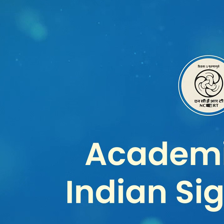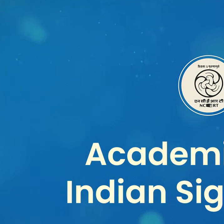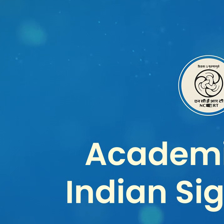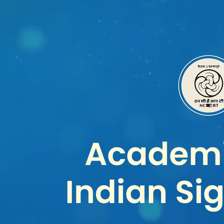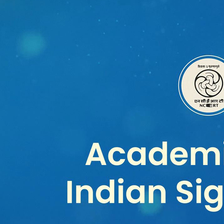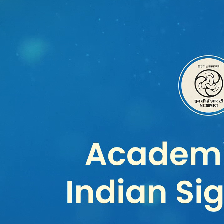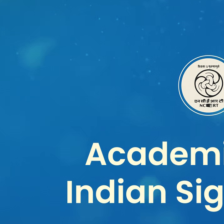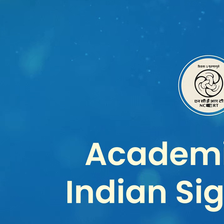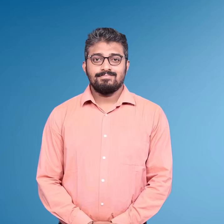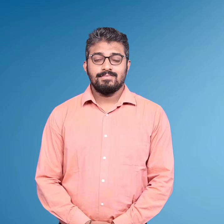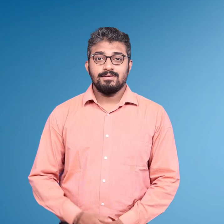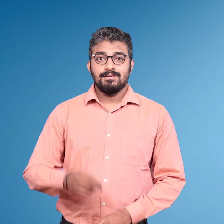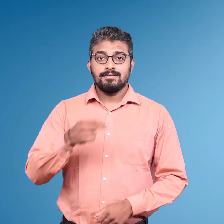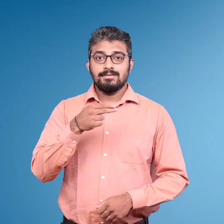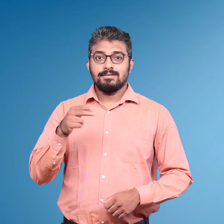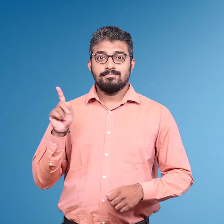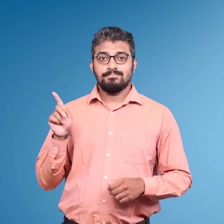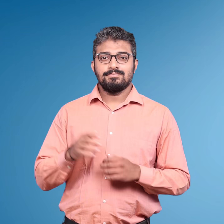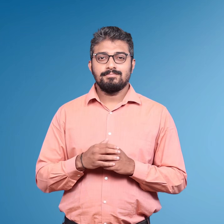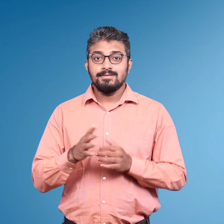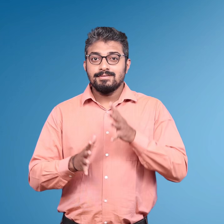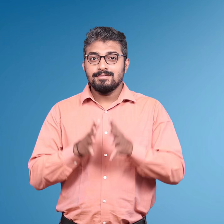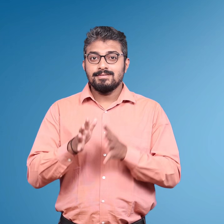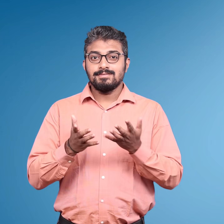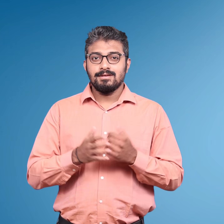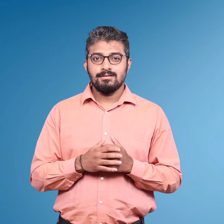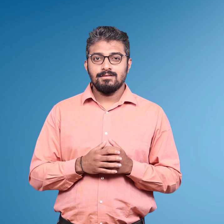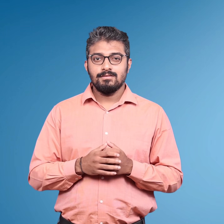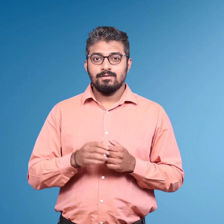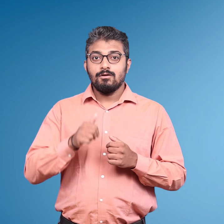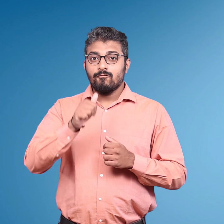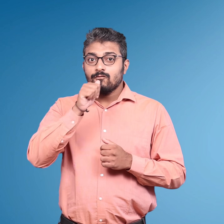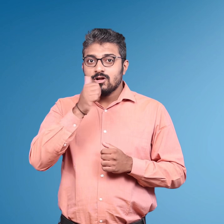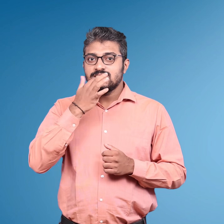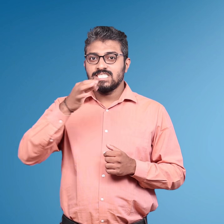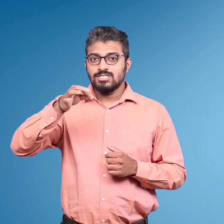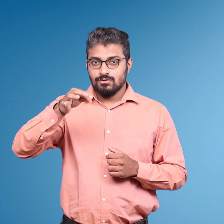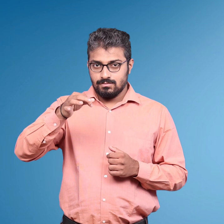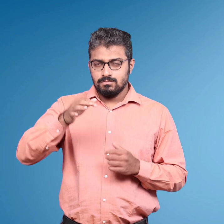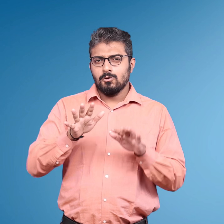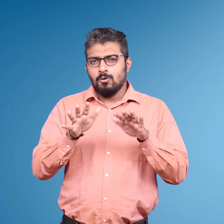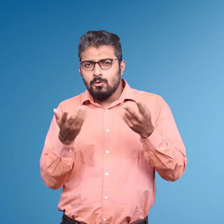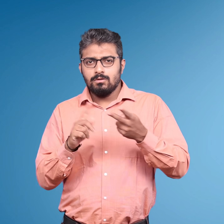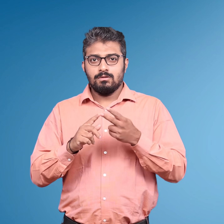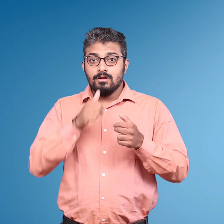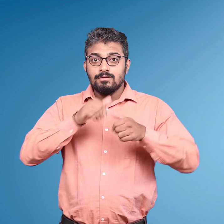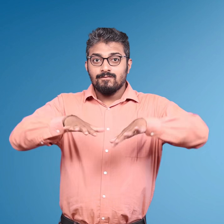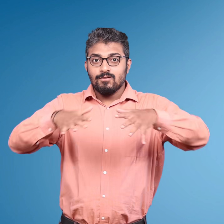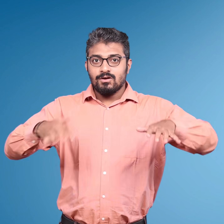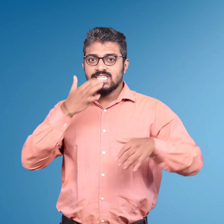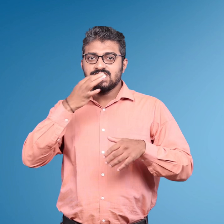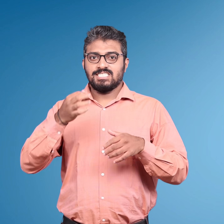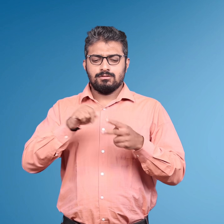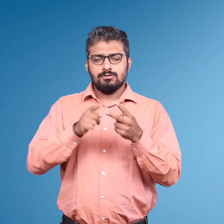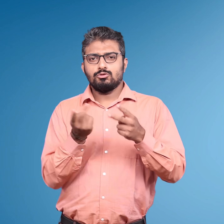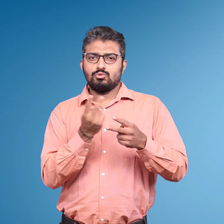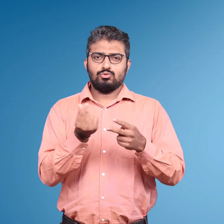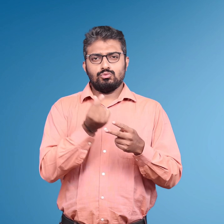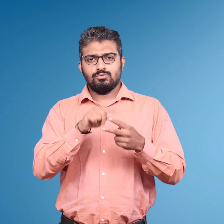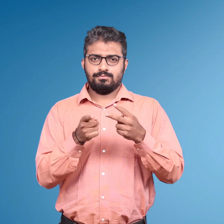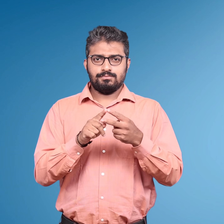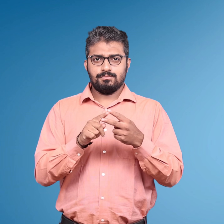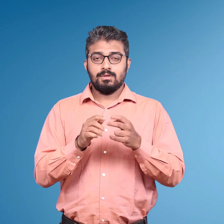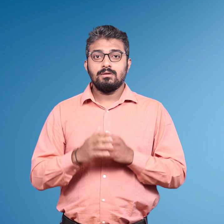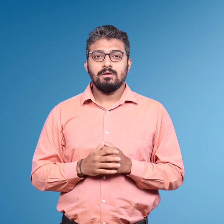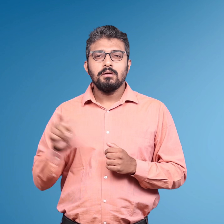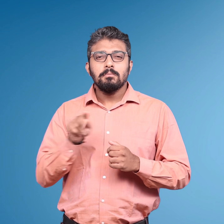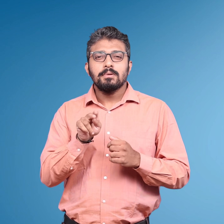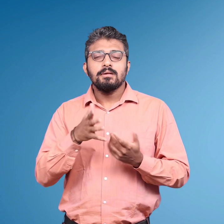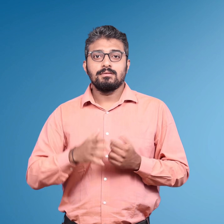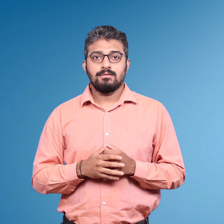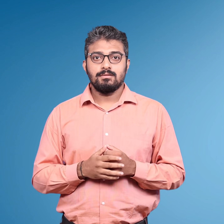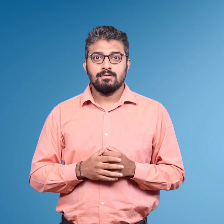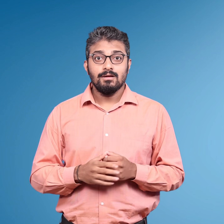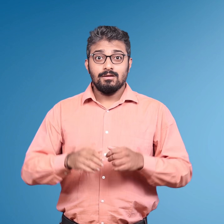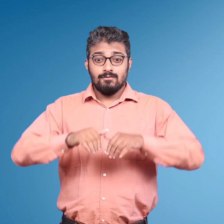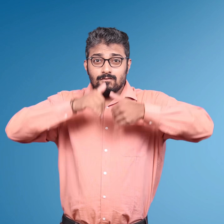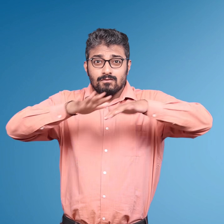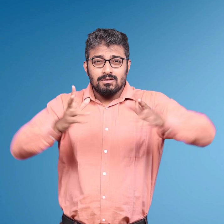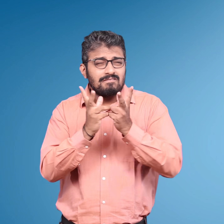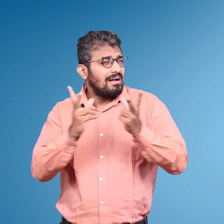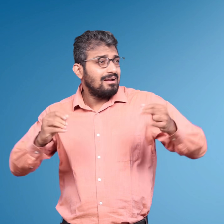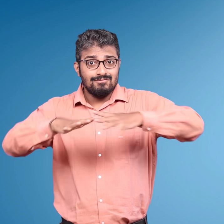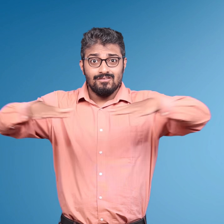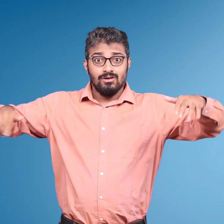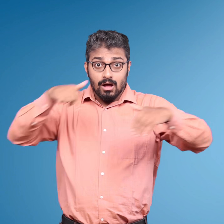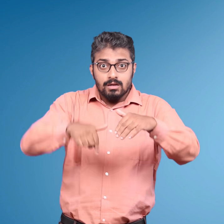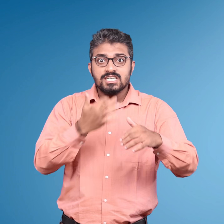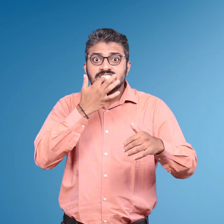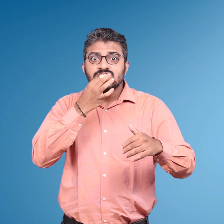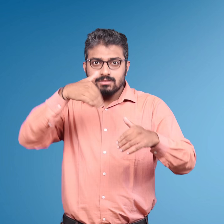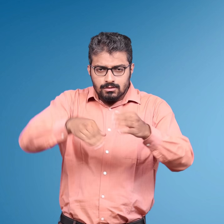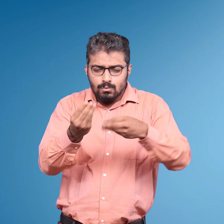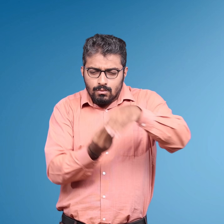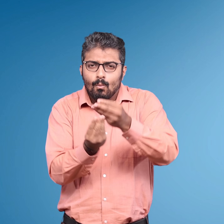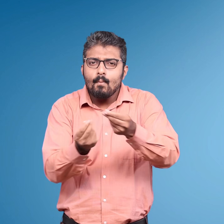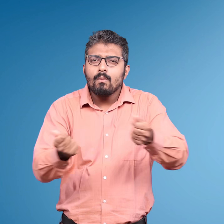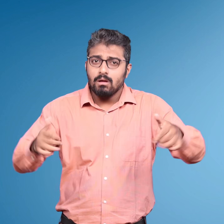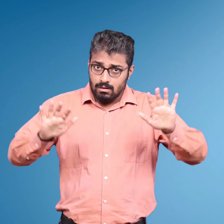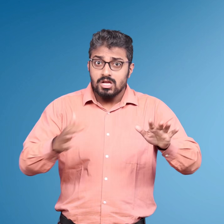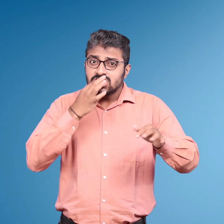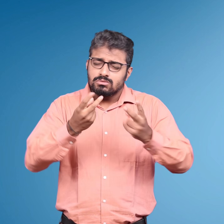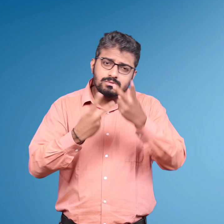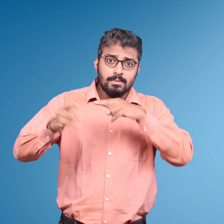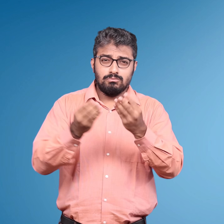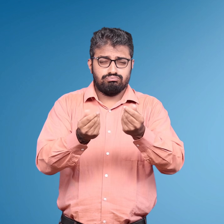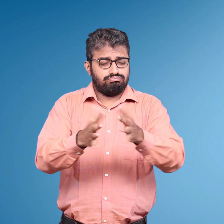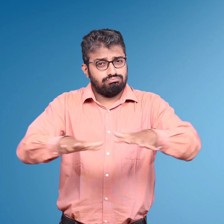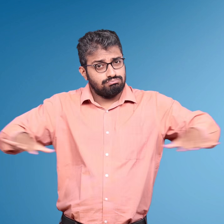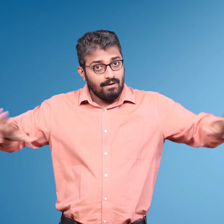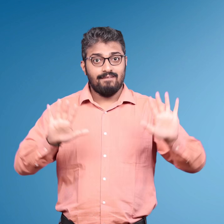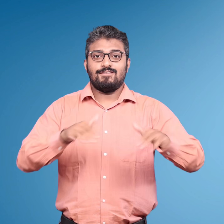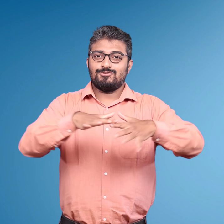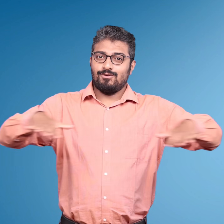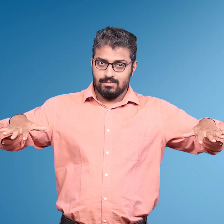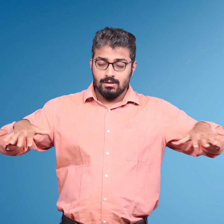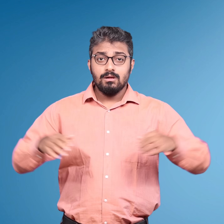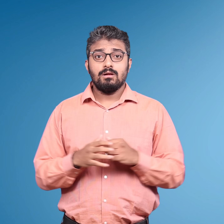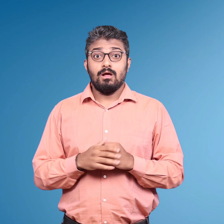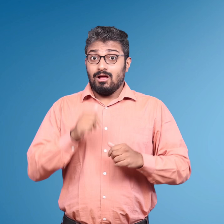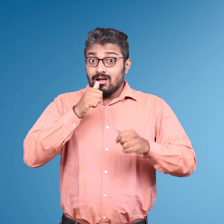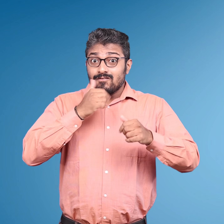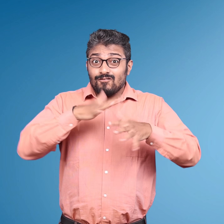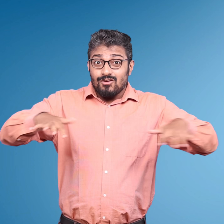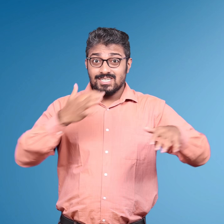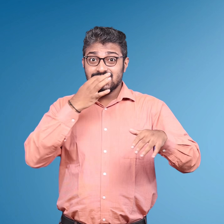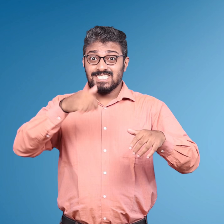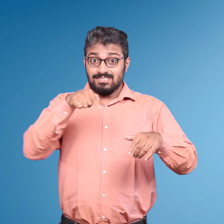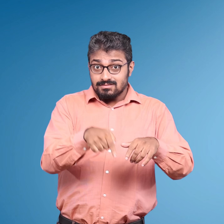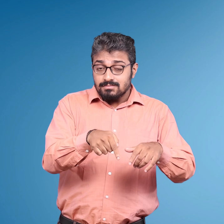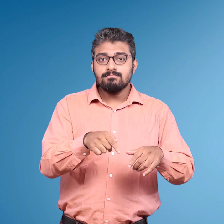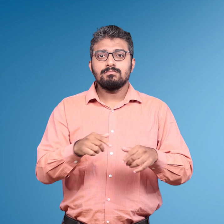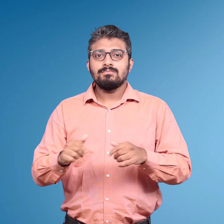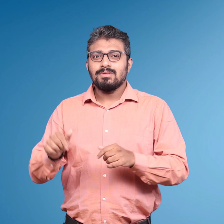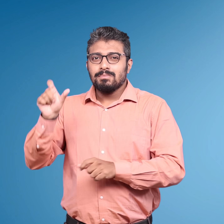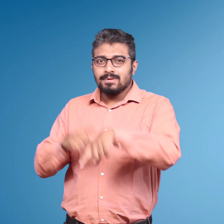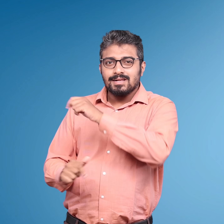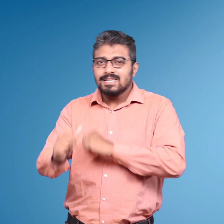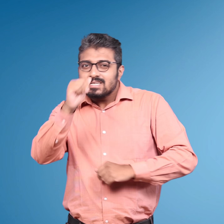This sign means saline water or saltwater. The water in the oceans and seas has many salts dissolved in it, i.e. it is saltwater or saline water.